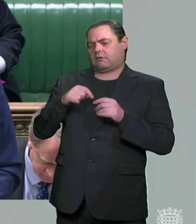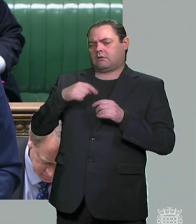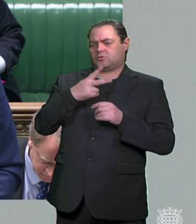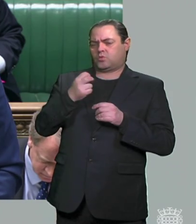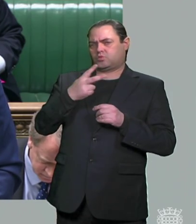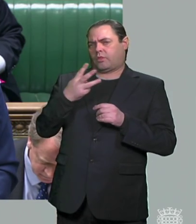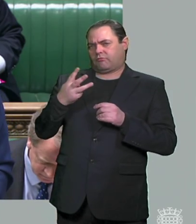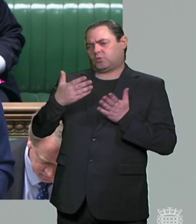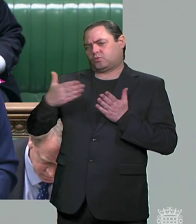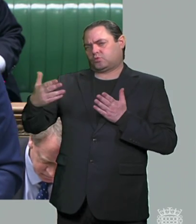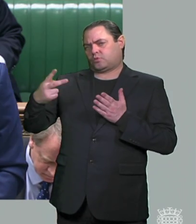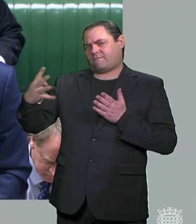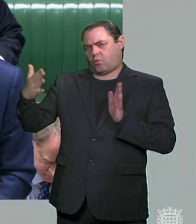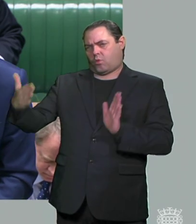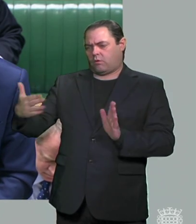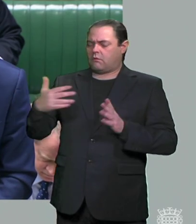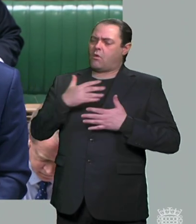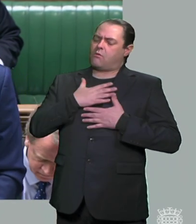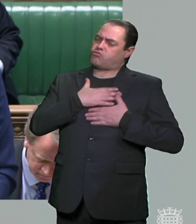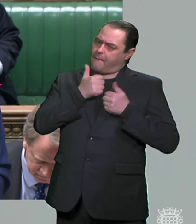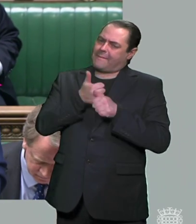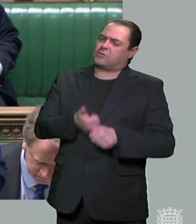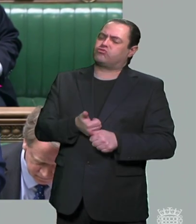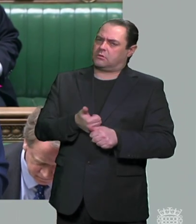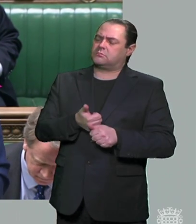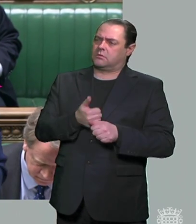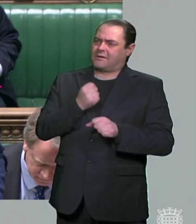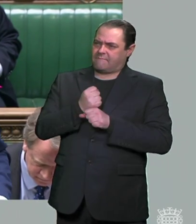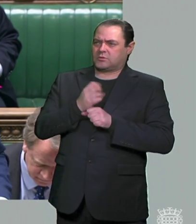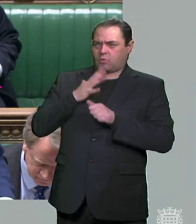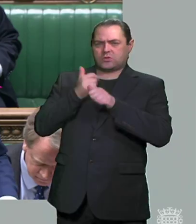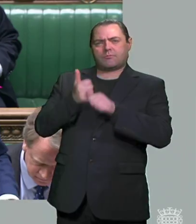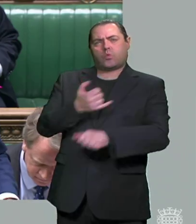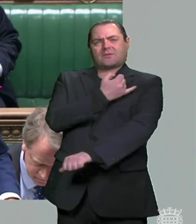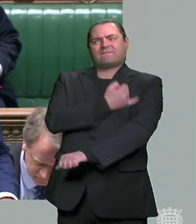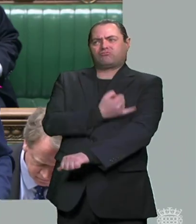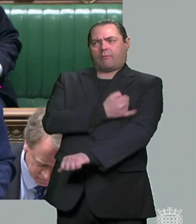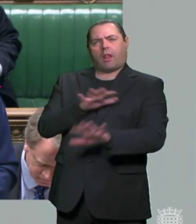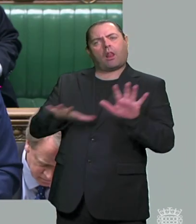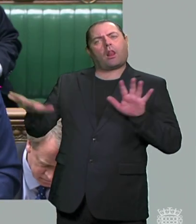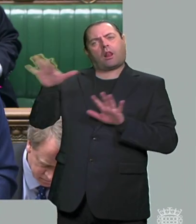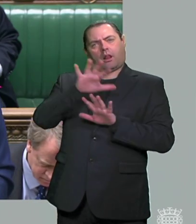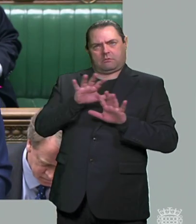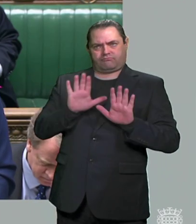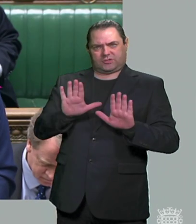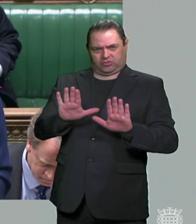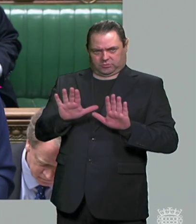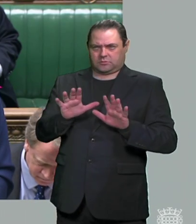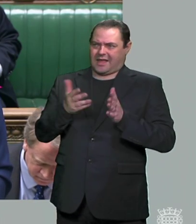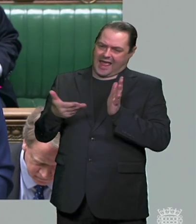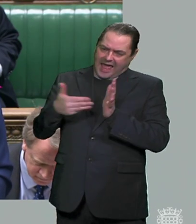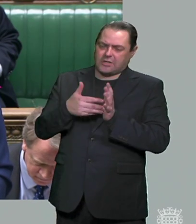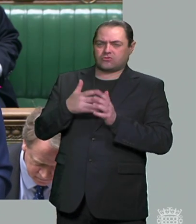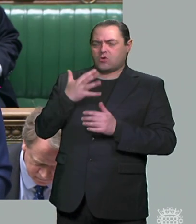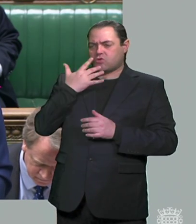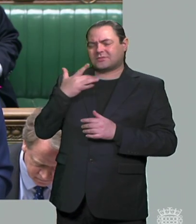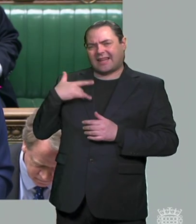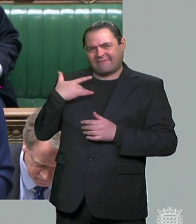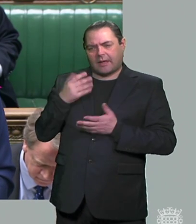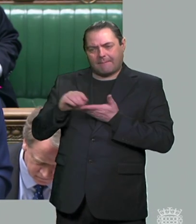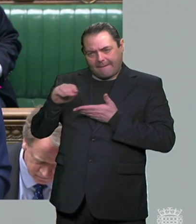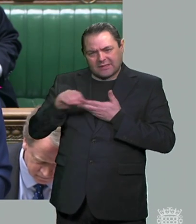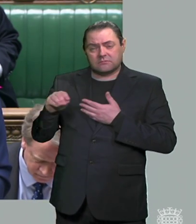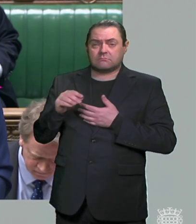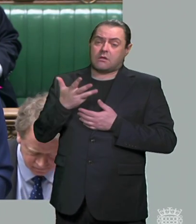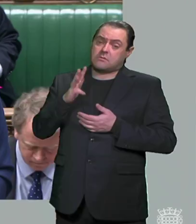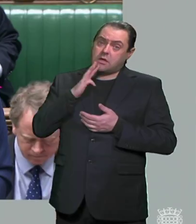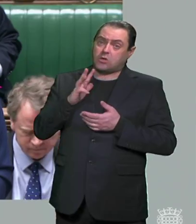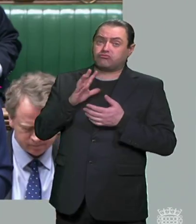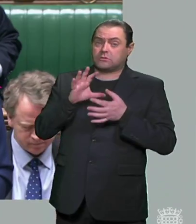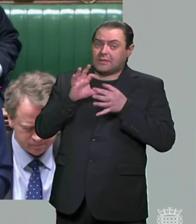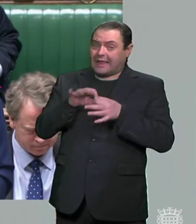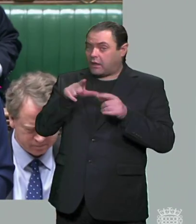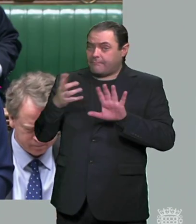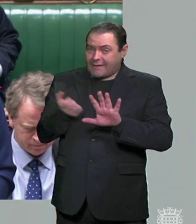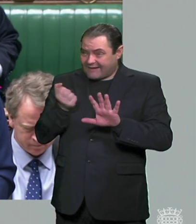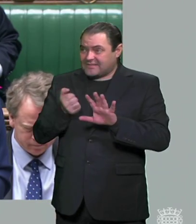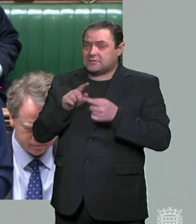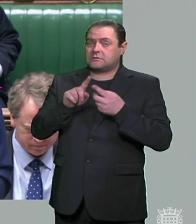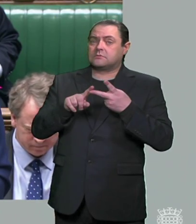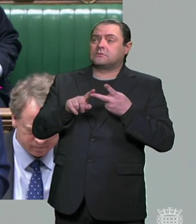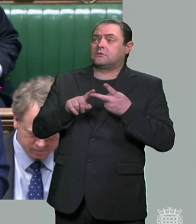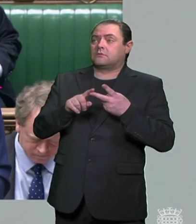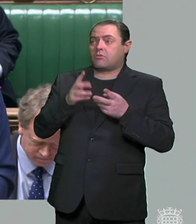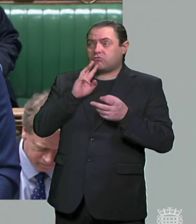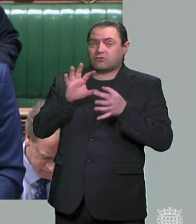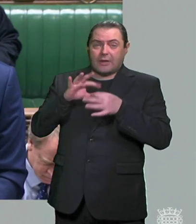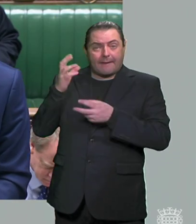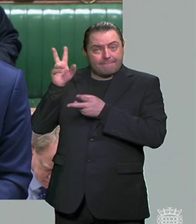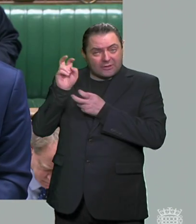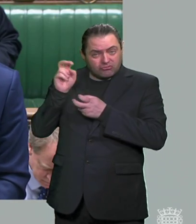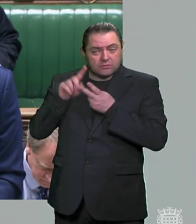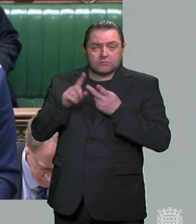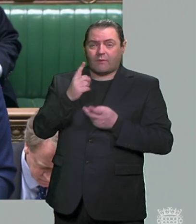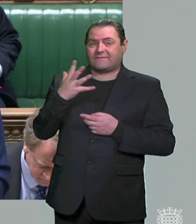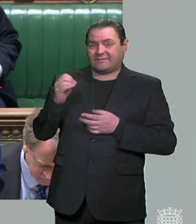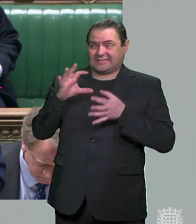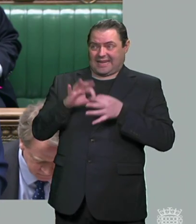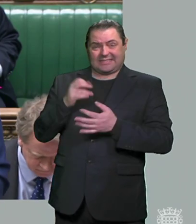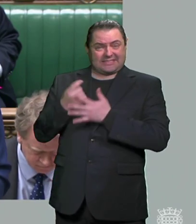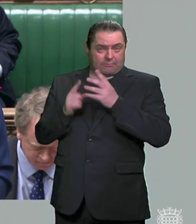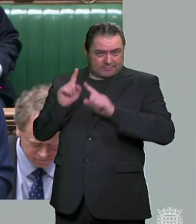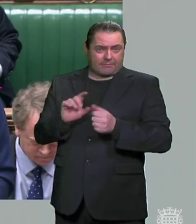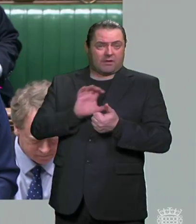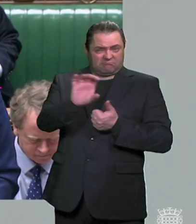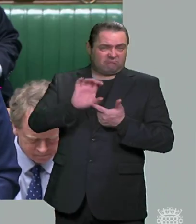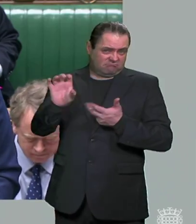As a compassionate Government, we have taken appropriate steps to support the most vulnerable households across the UK through additional cost of living payments, including £900 for households on means-tested benefits, £300 for pensioner households and £150 for disabled people.